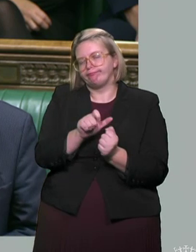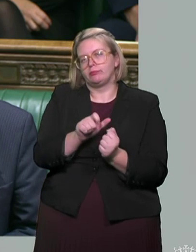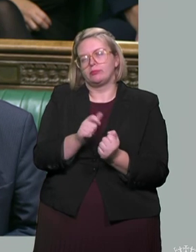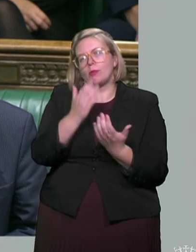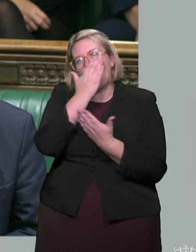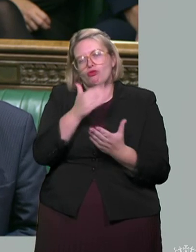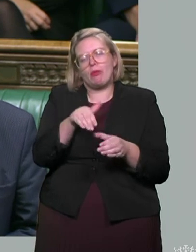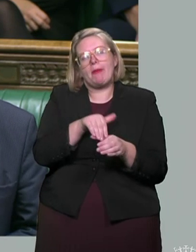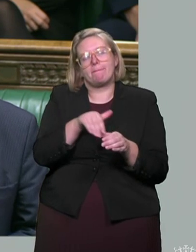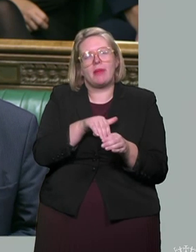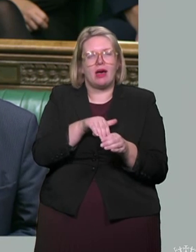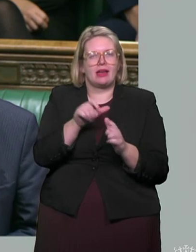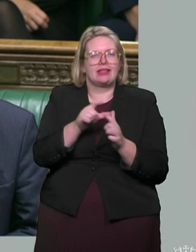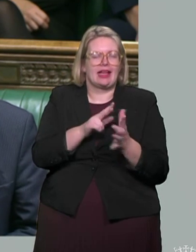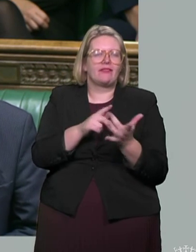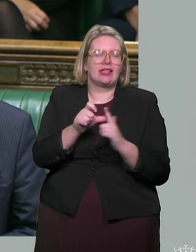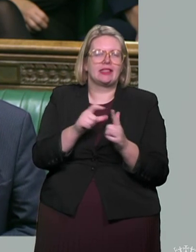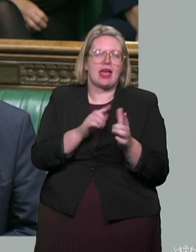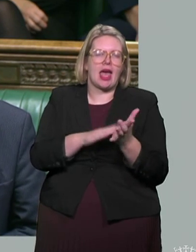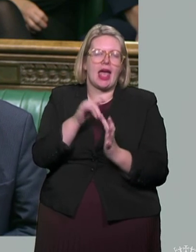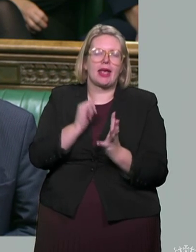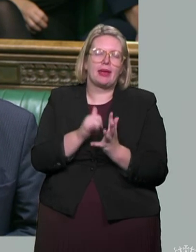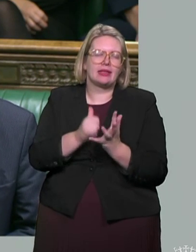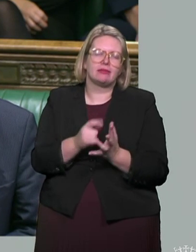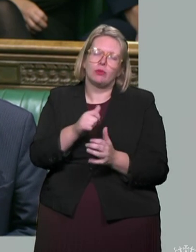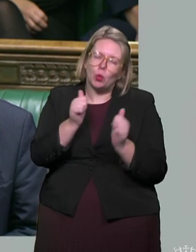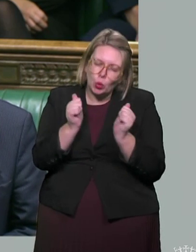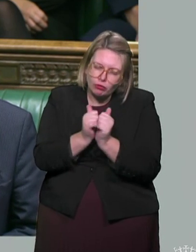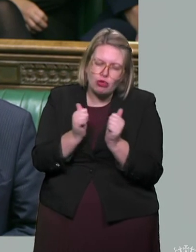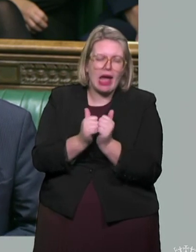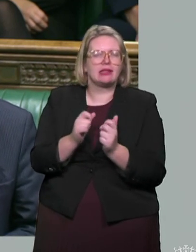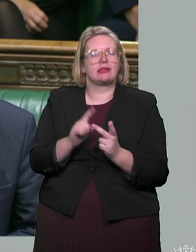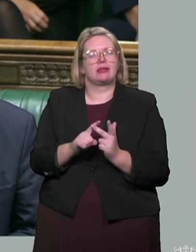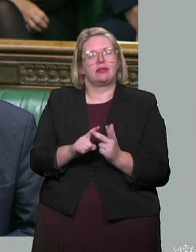He was a good friend and an esteemed parliamentarian.